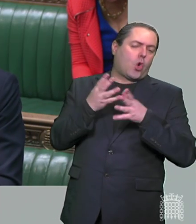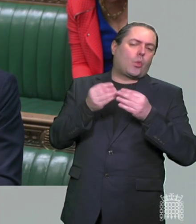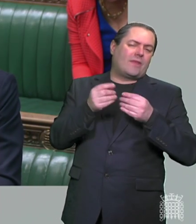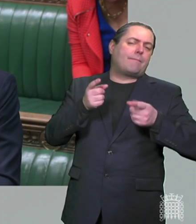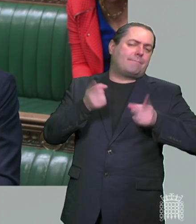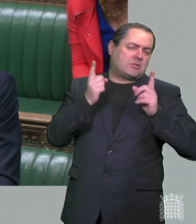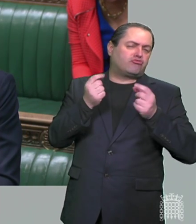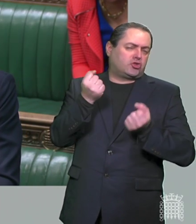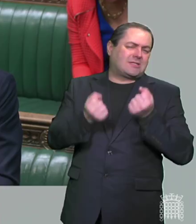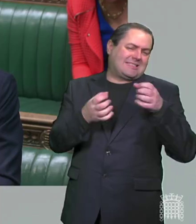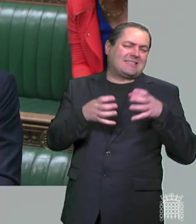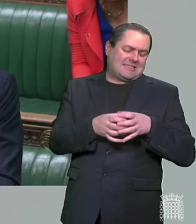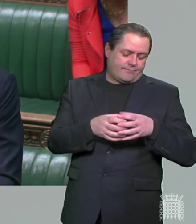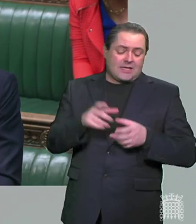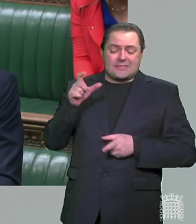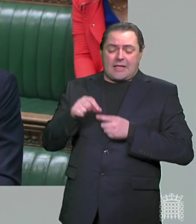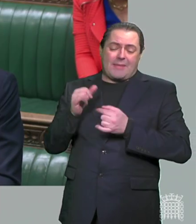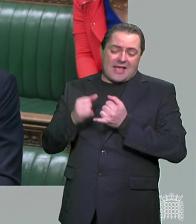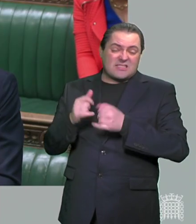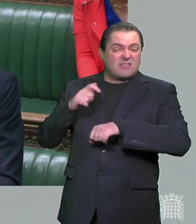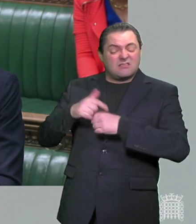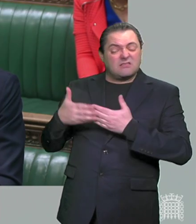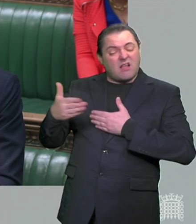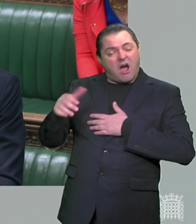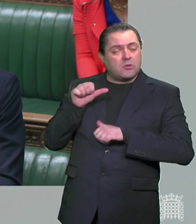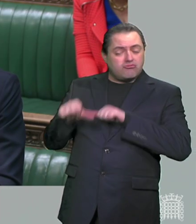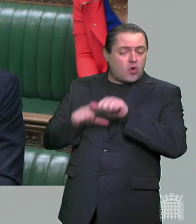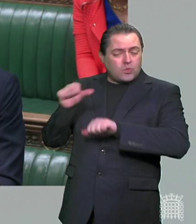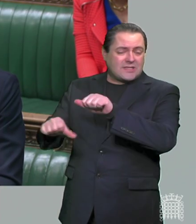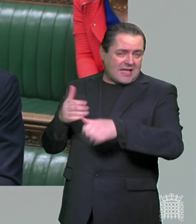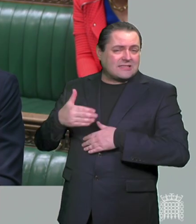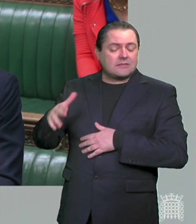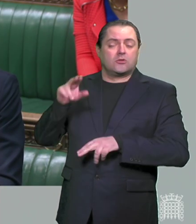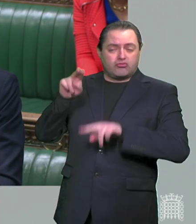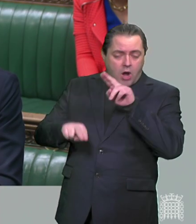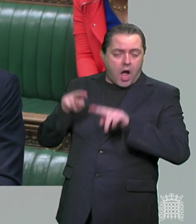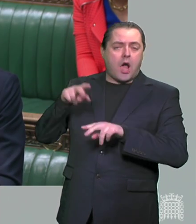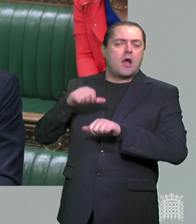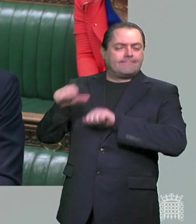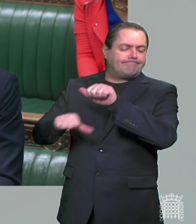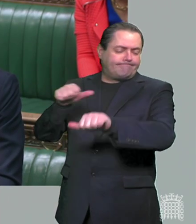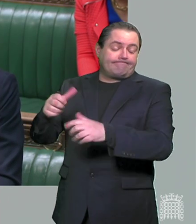There has been good progress in terms of the CPS and the time it takes for cases to be heard.